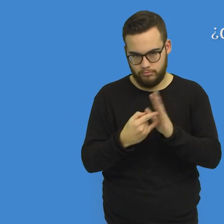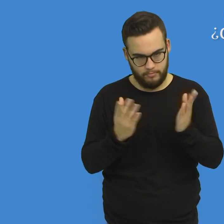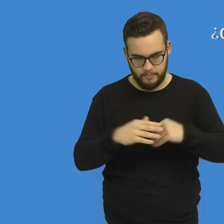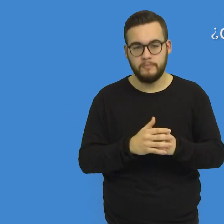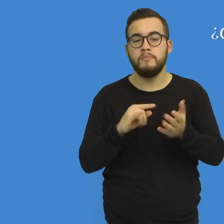haber no